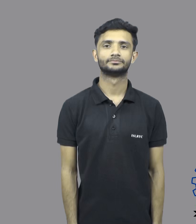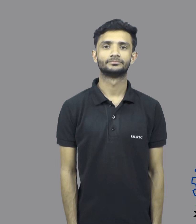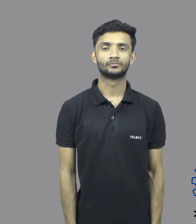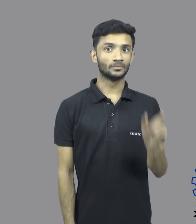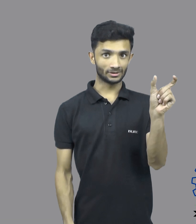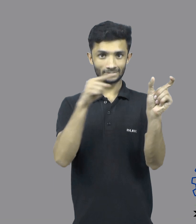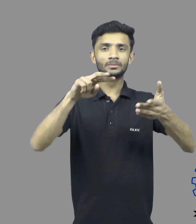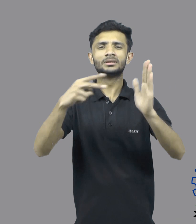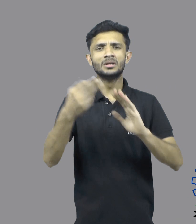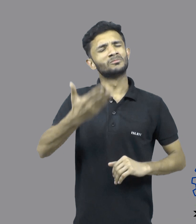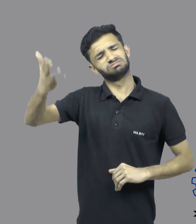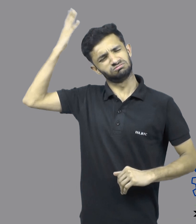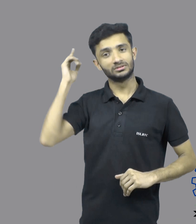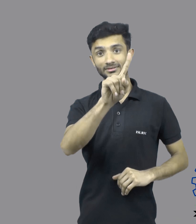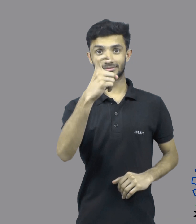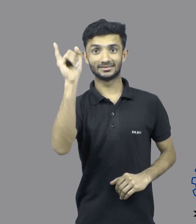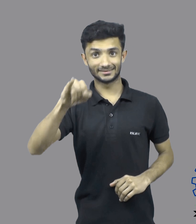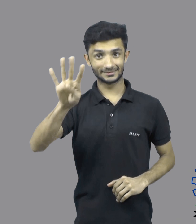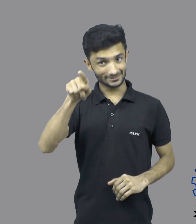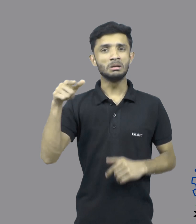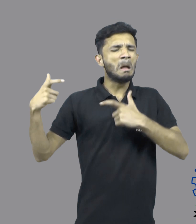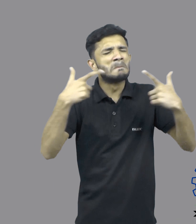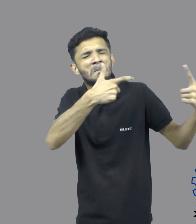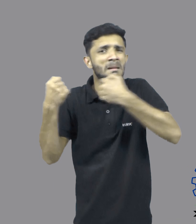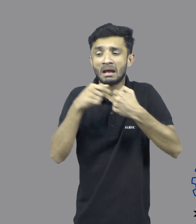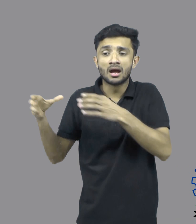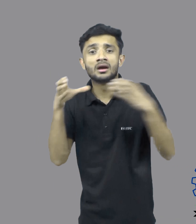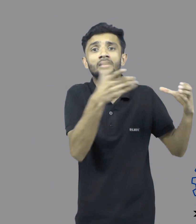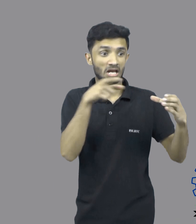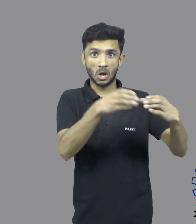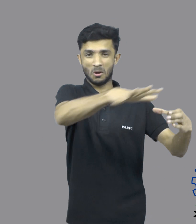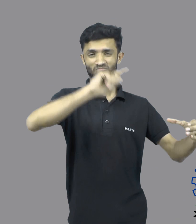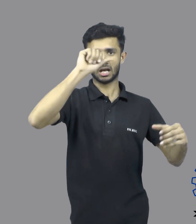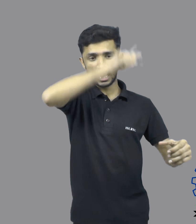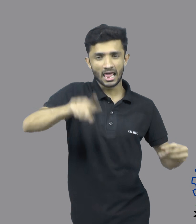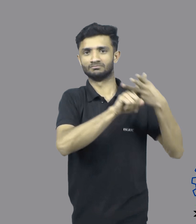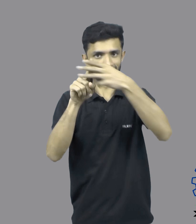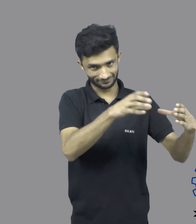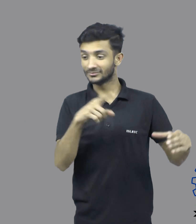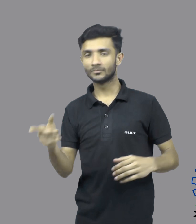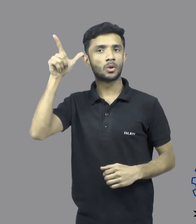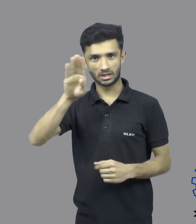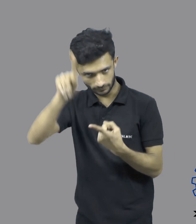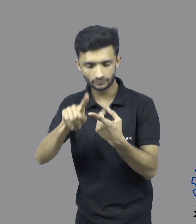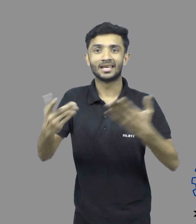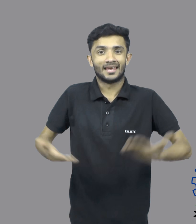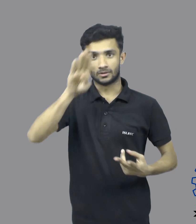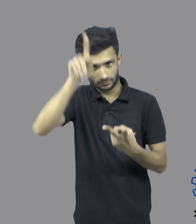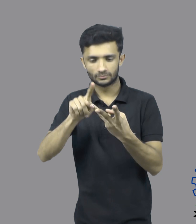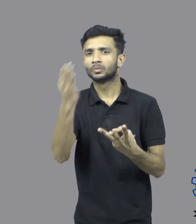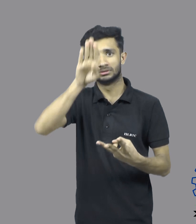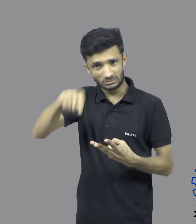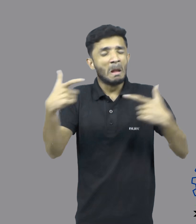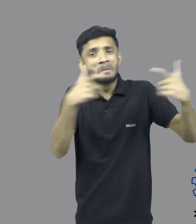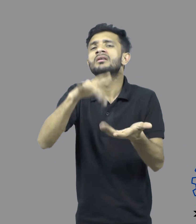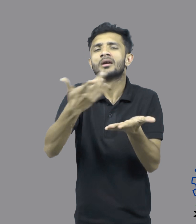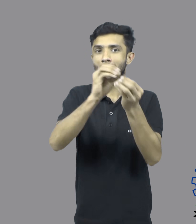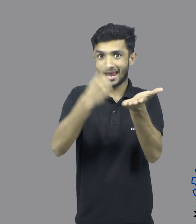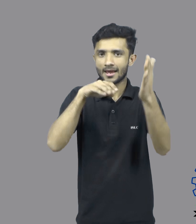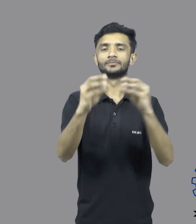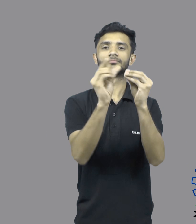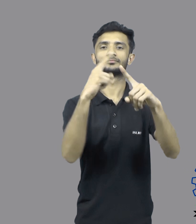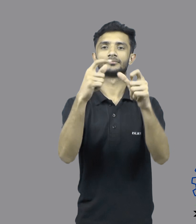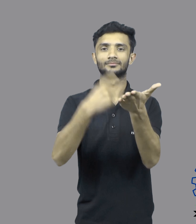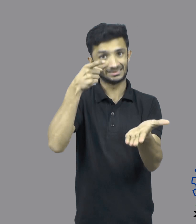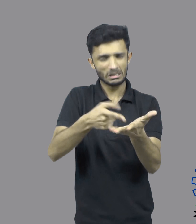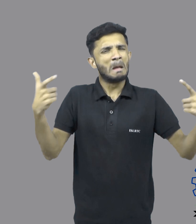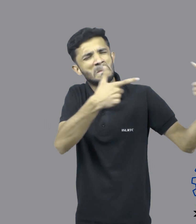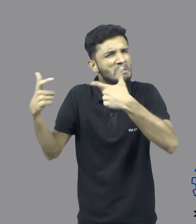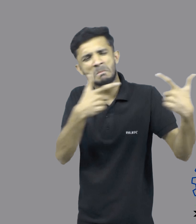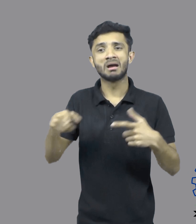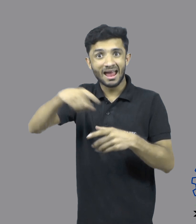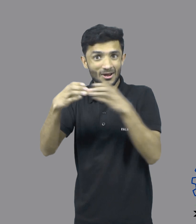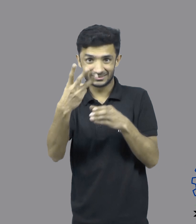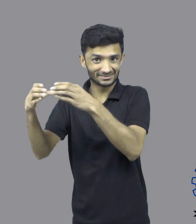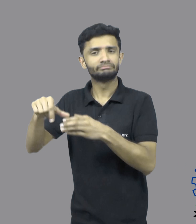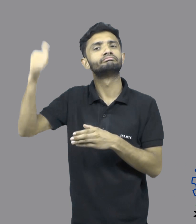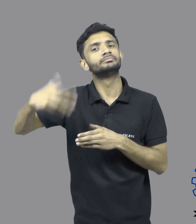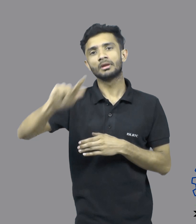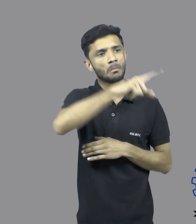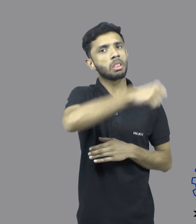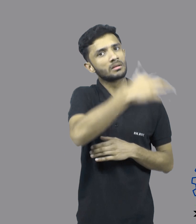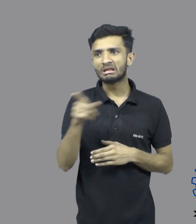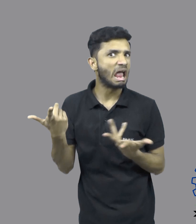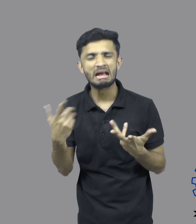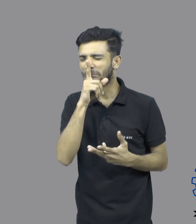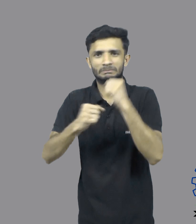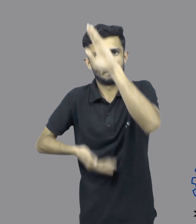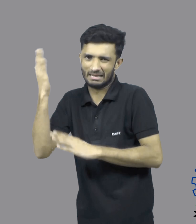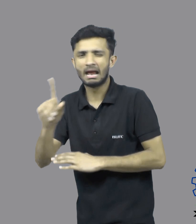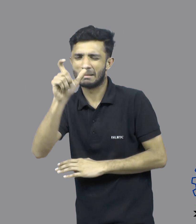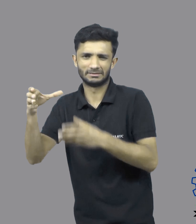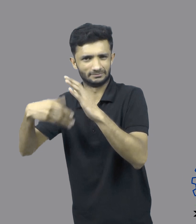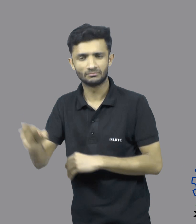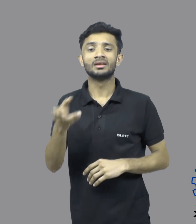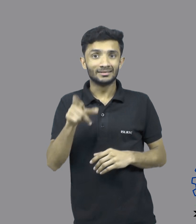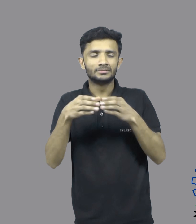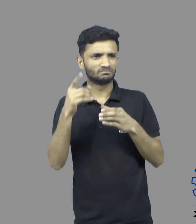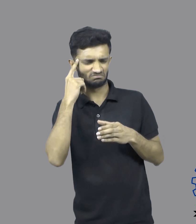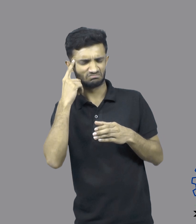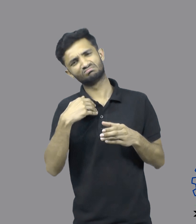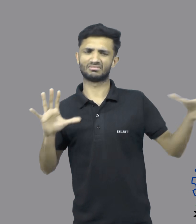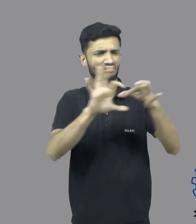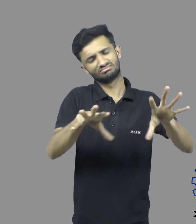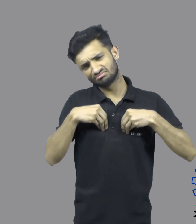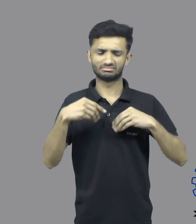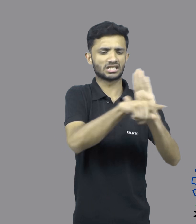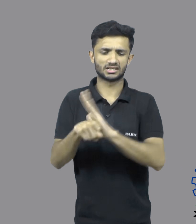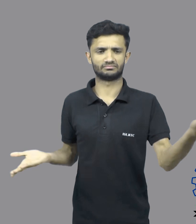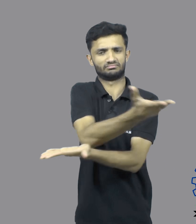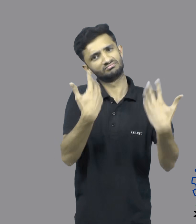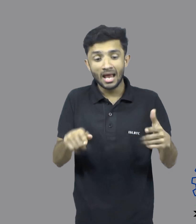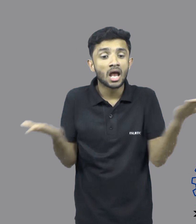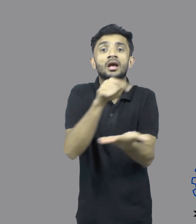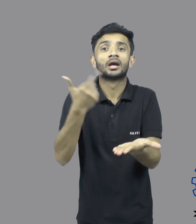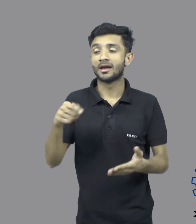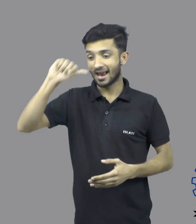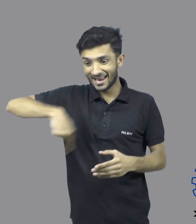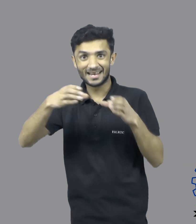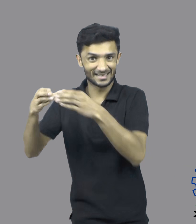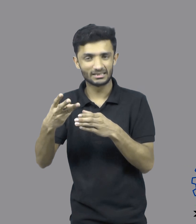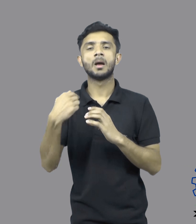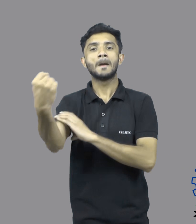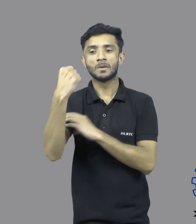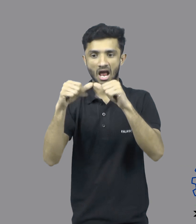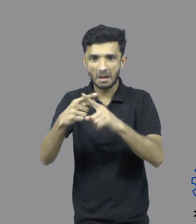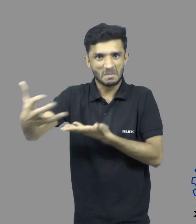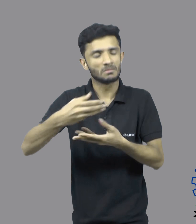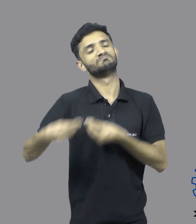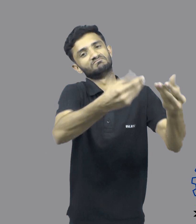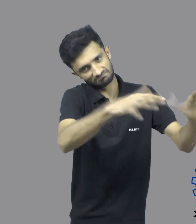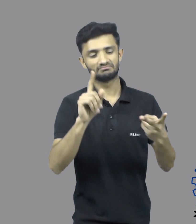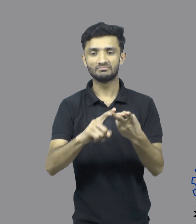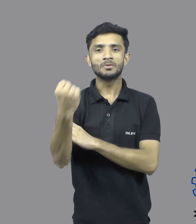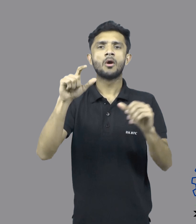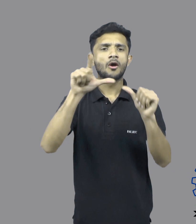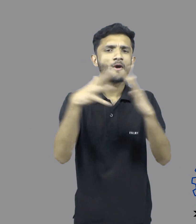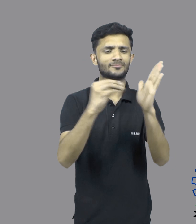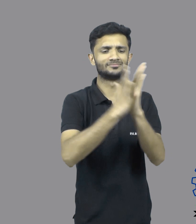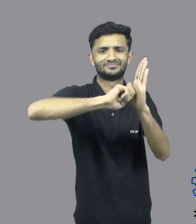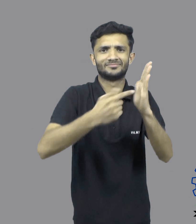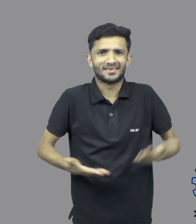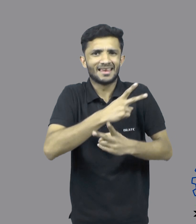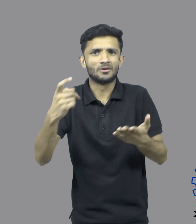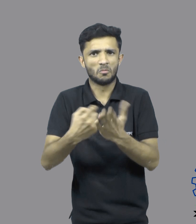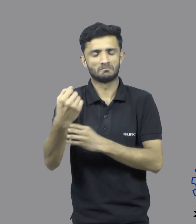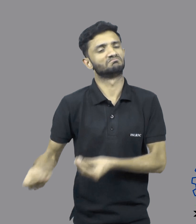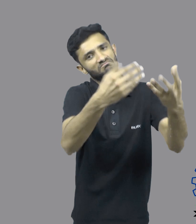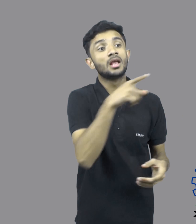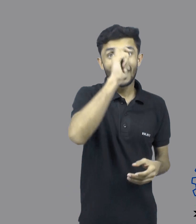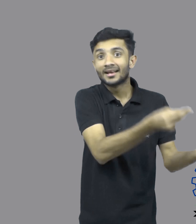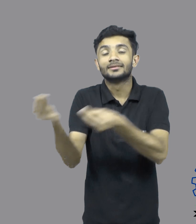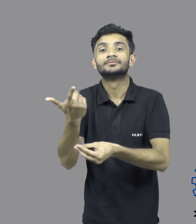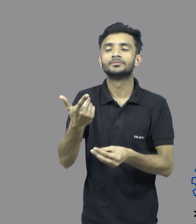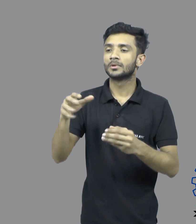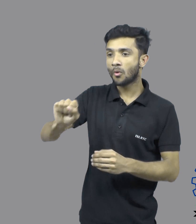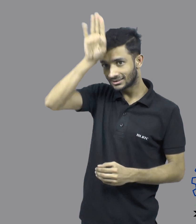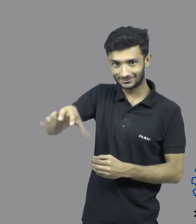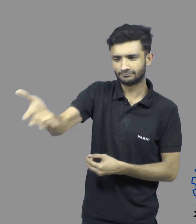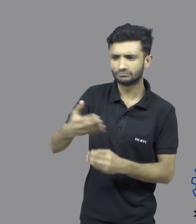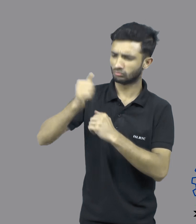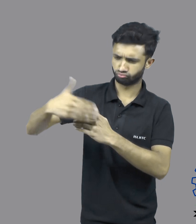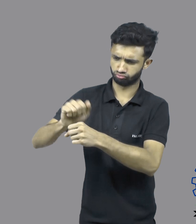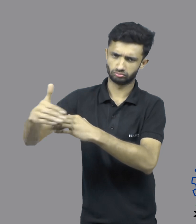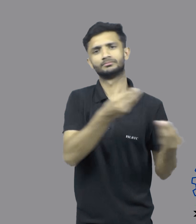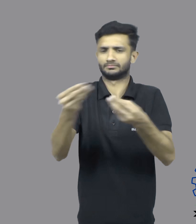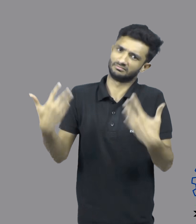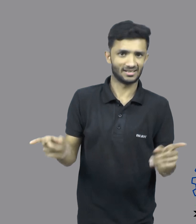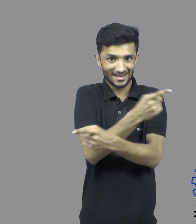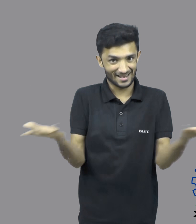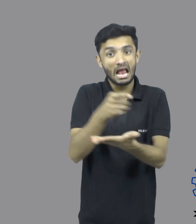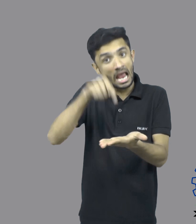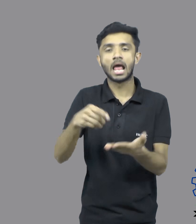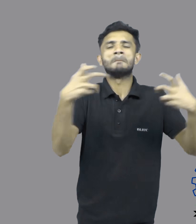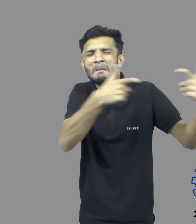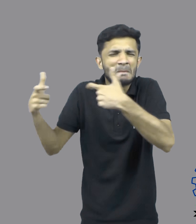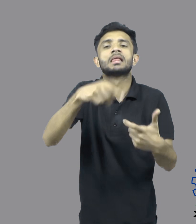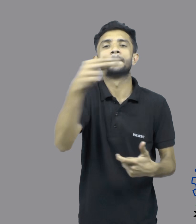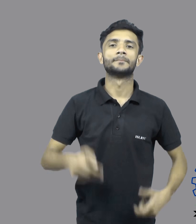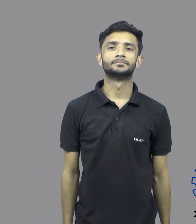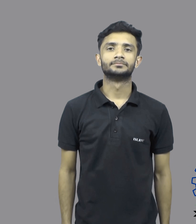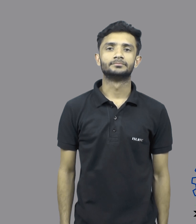Battle of Buxar